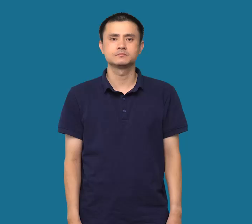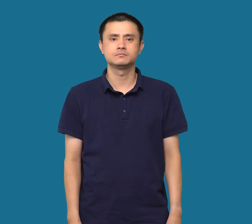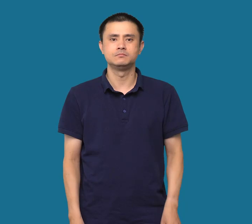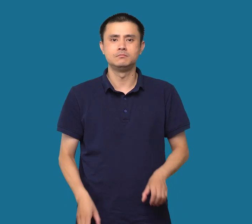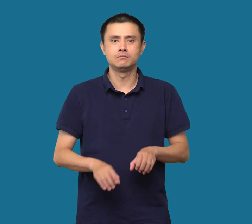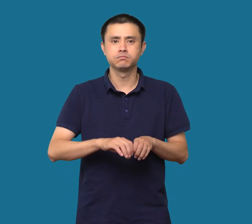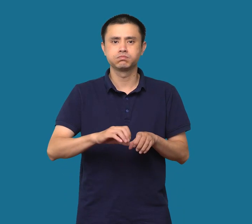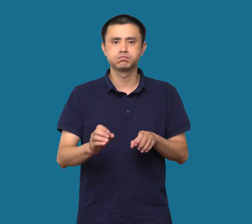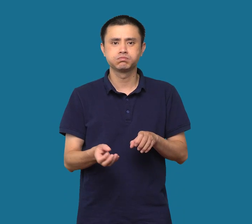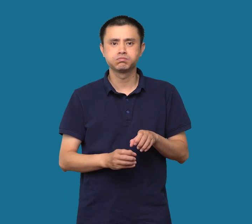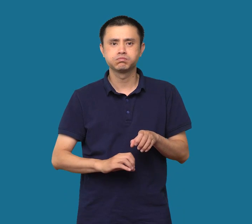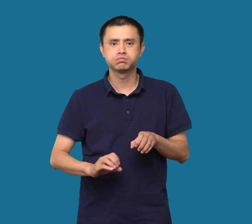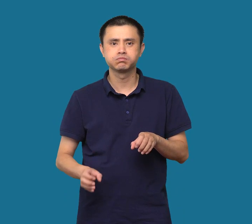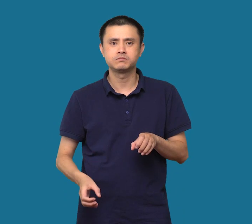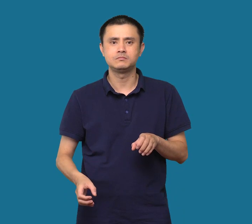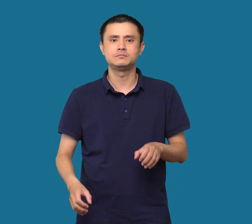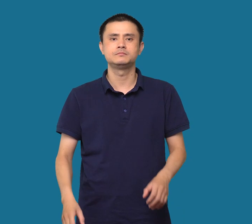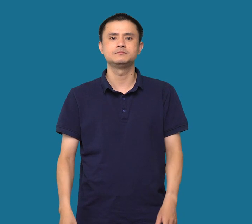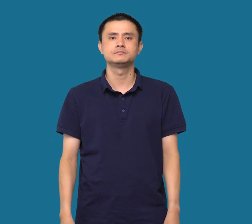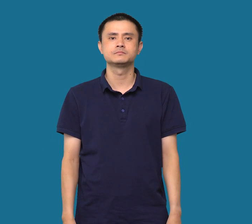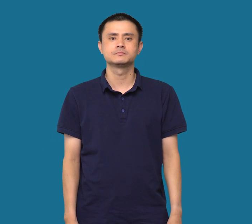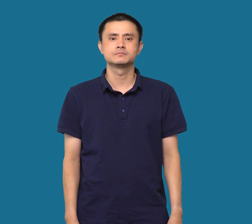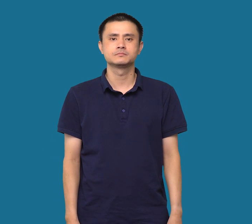ruột già